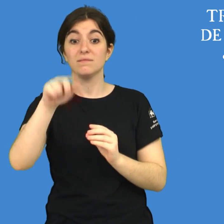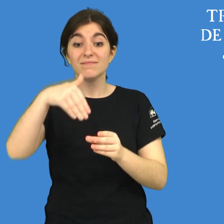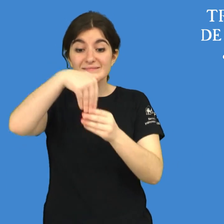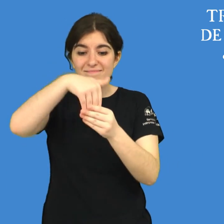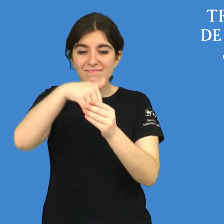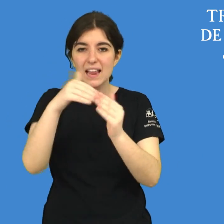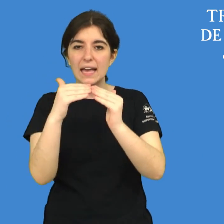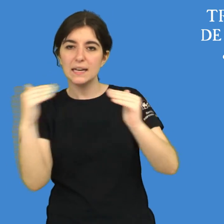dentro